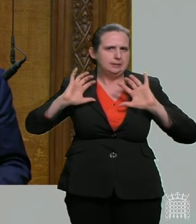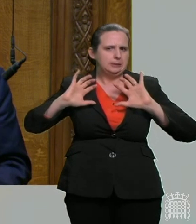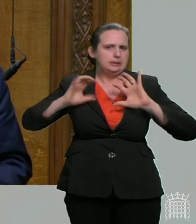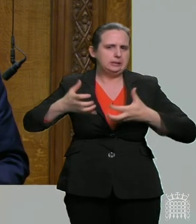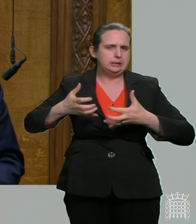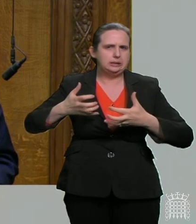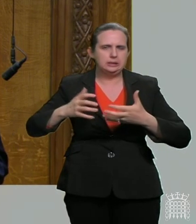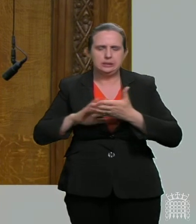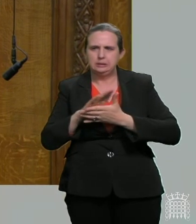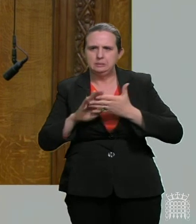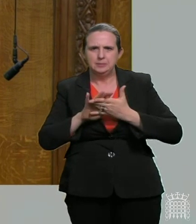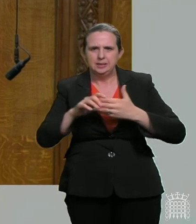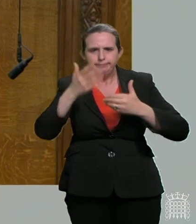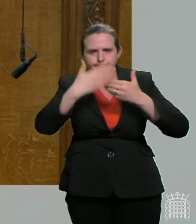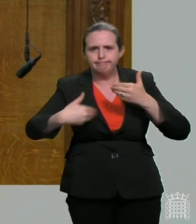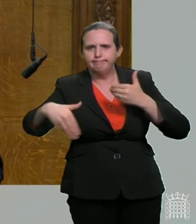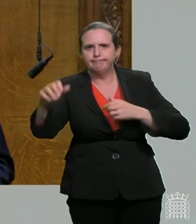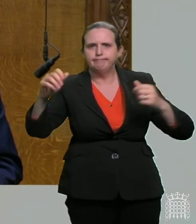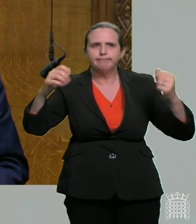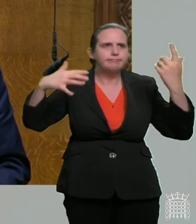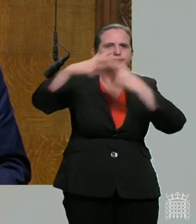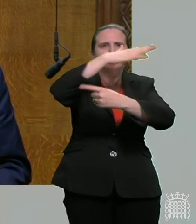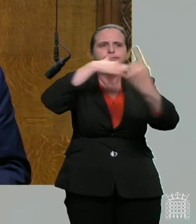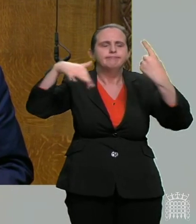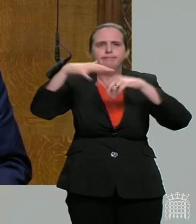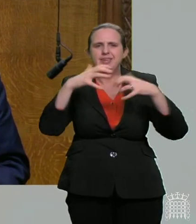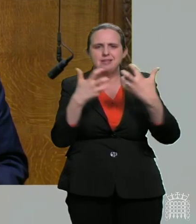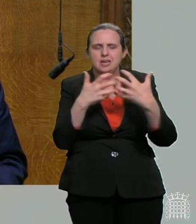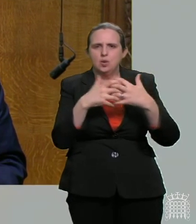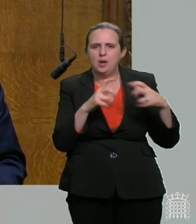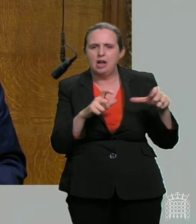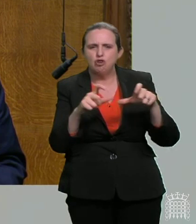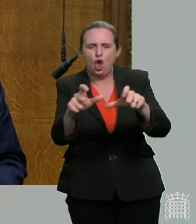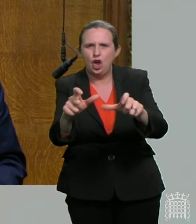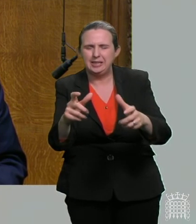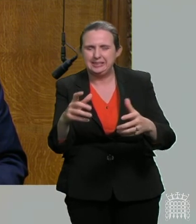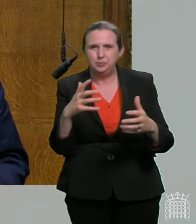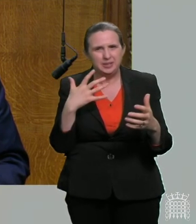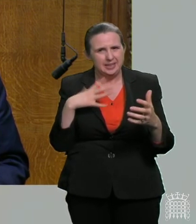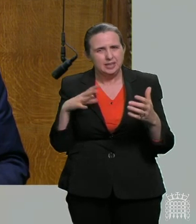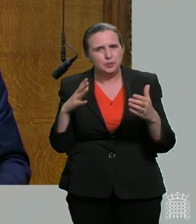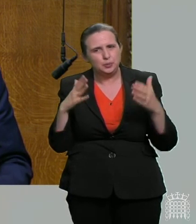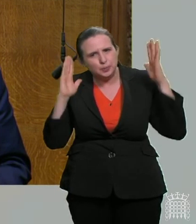This threat to our biodiversity is not just a moral failure; it is economically short-sighted too.